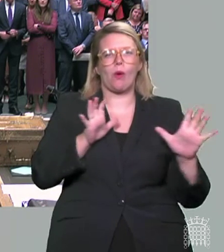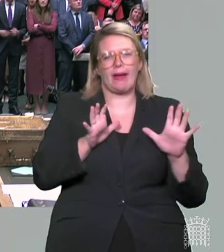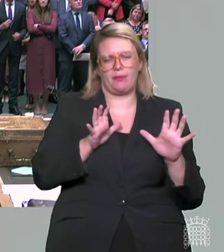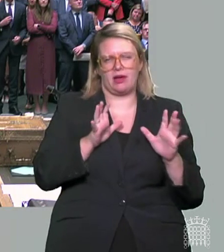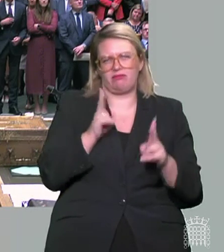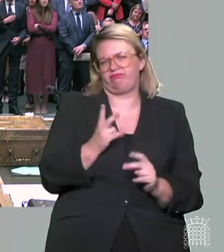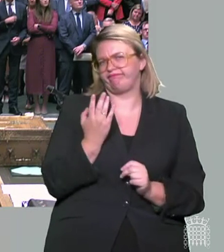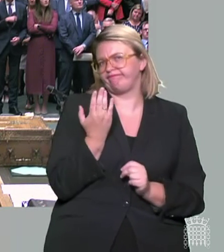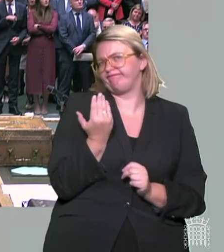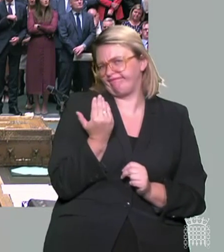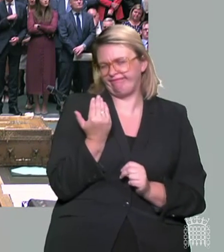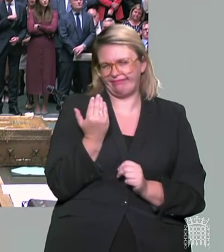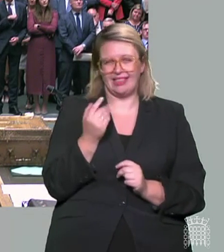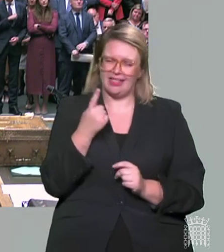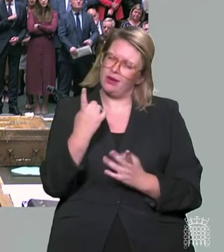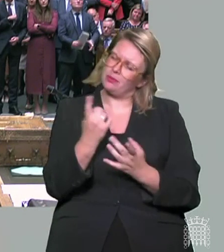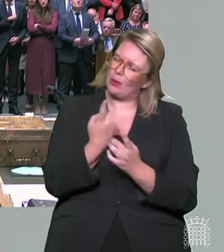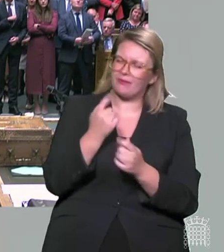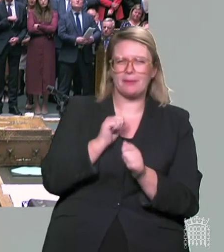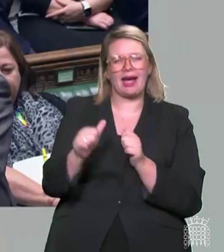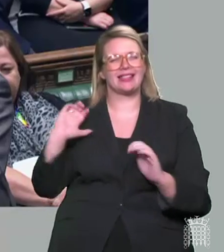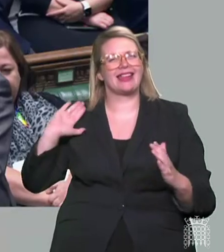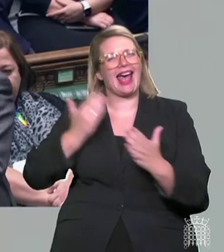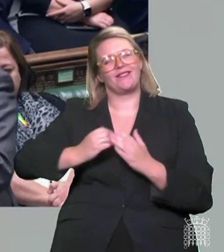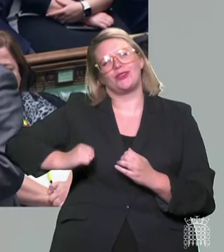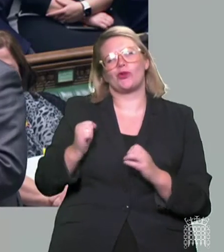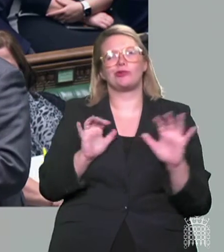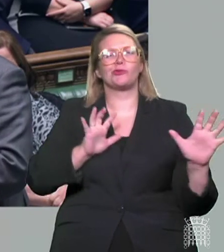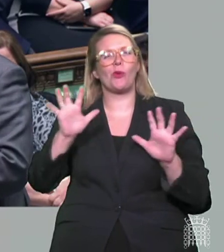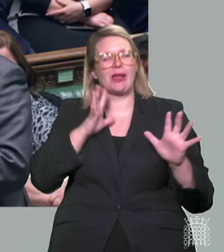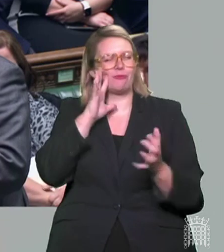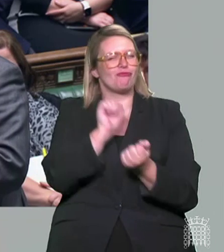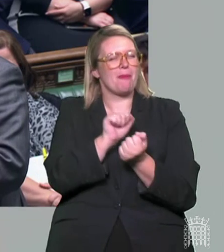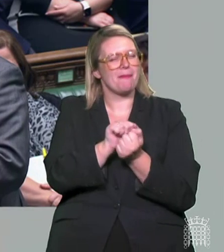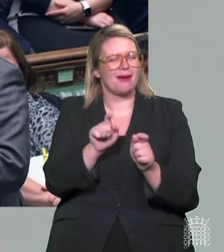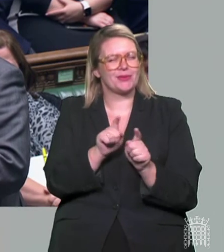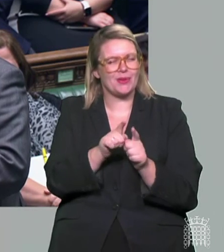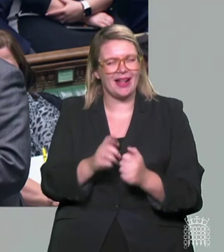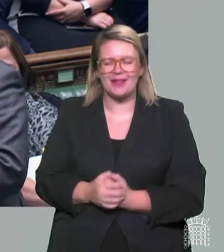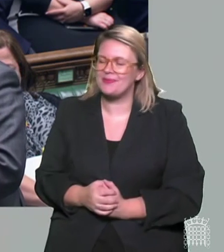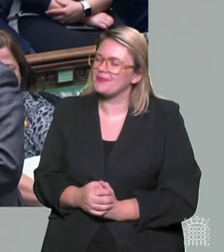He will long live in memory as the best goalkeeper that many of us have seen.